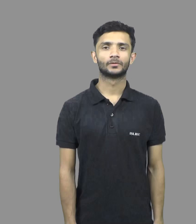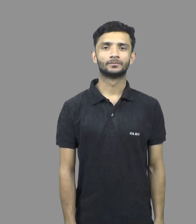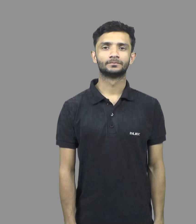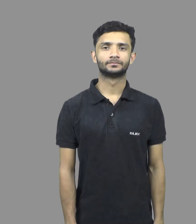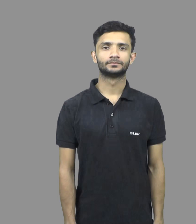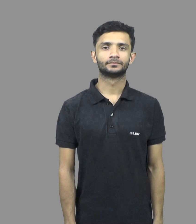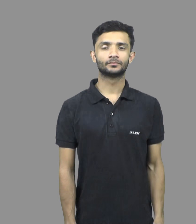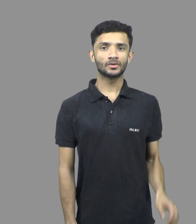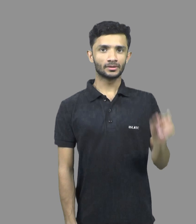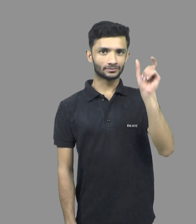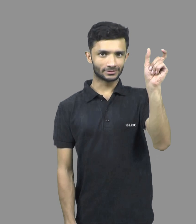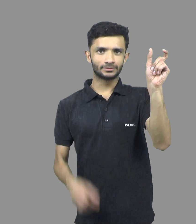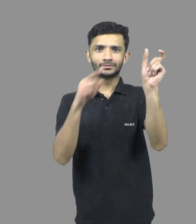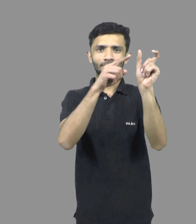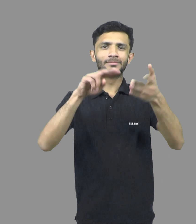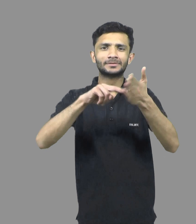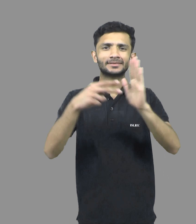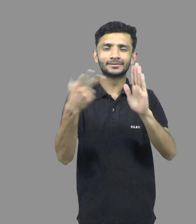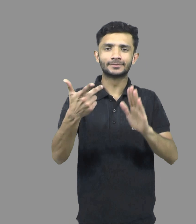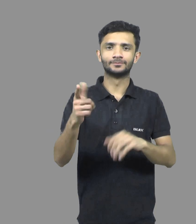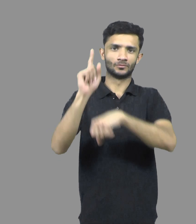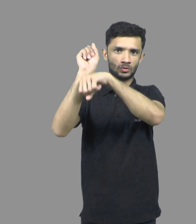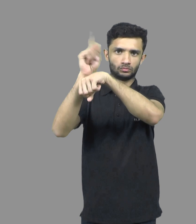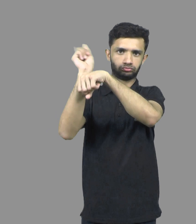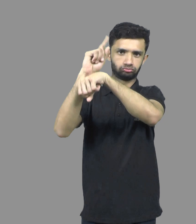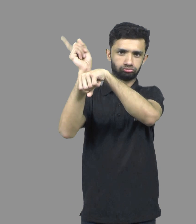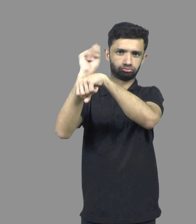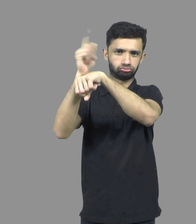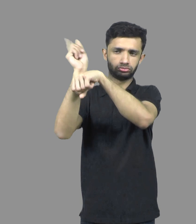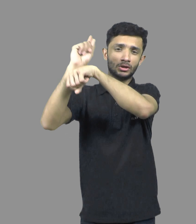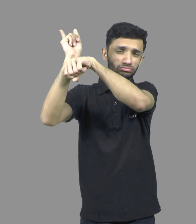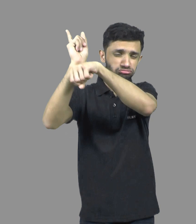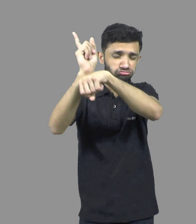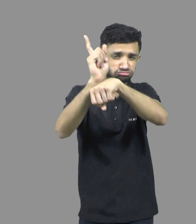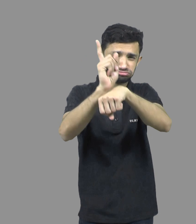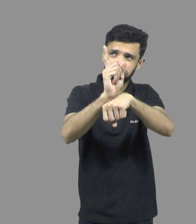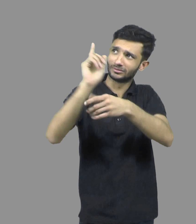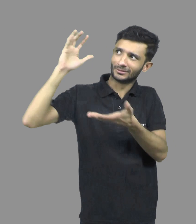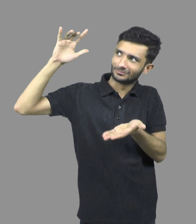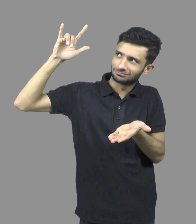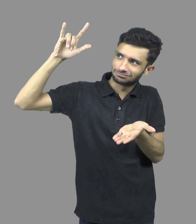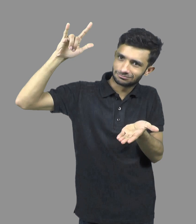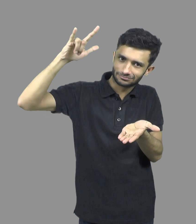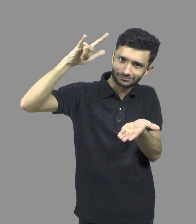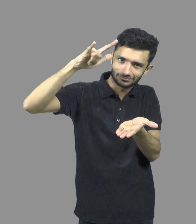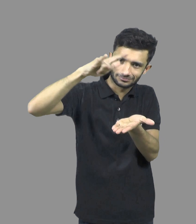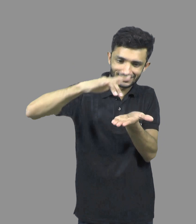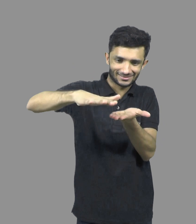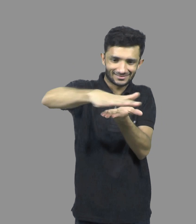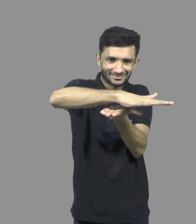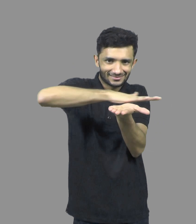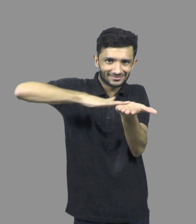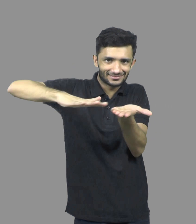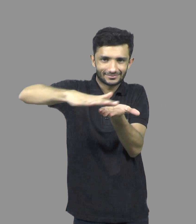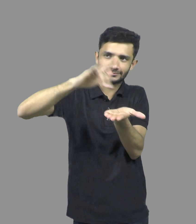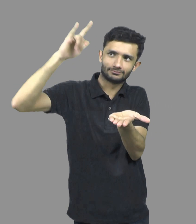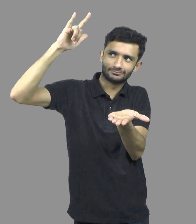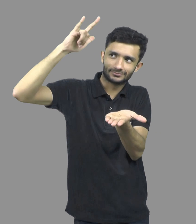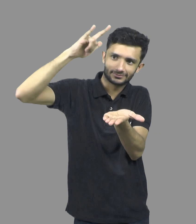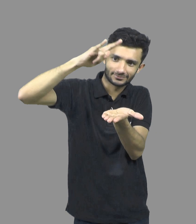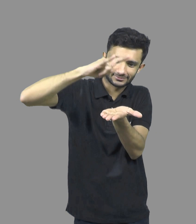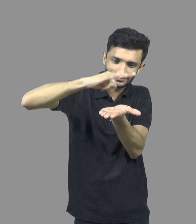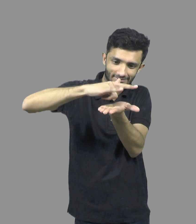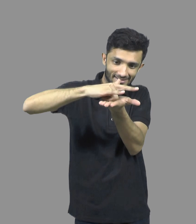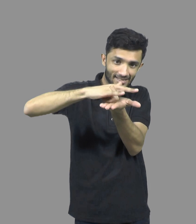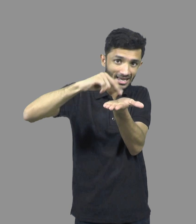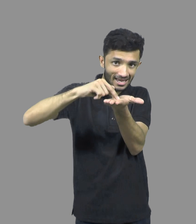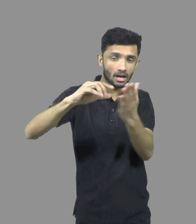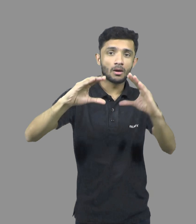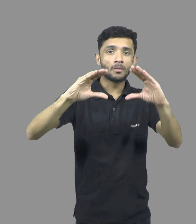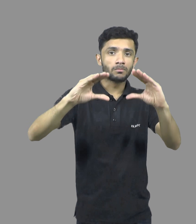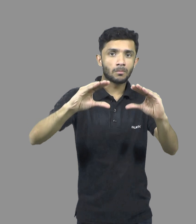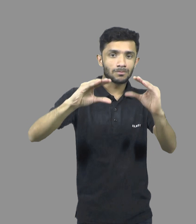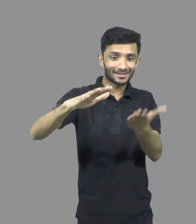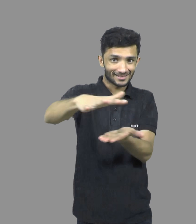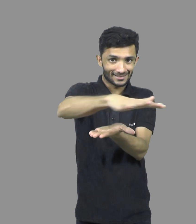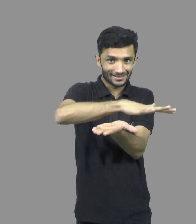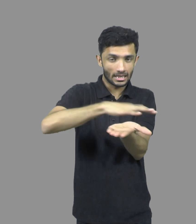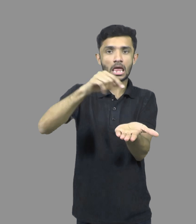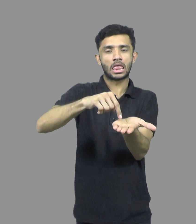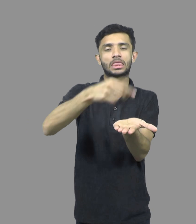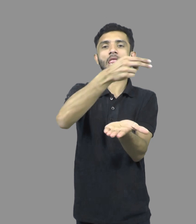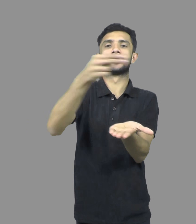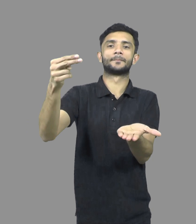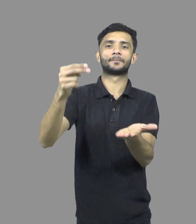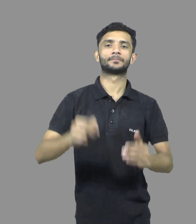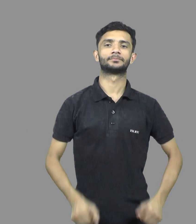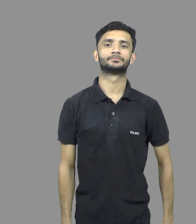Helipads